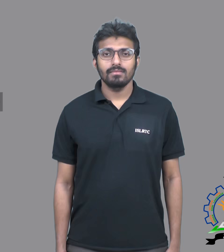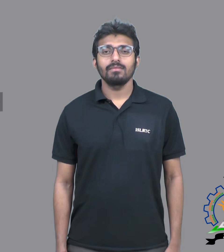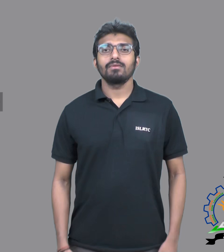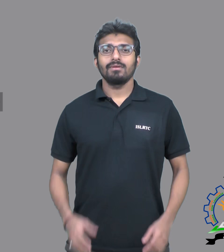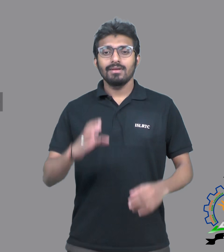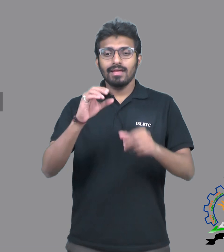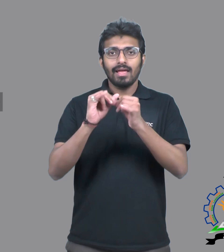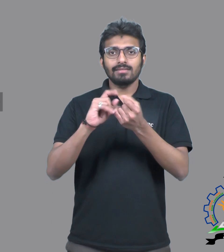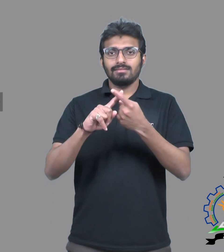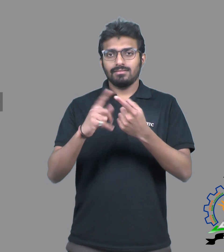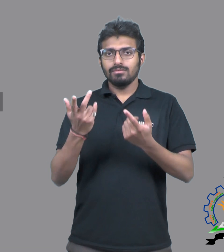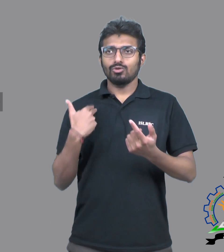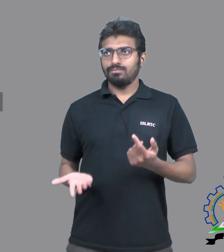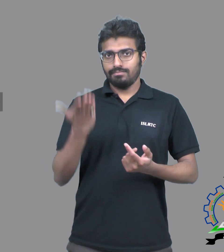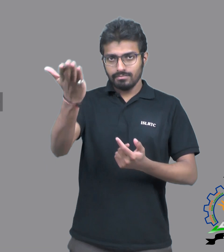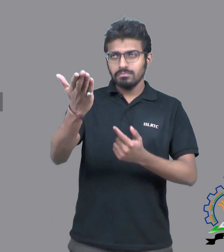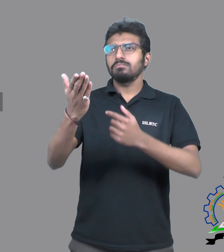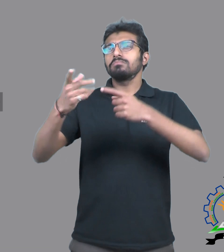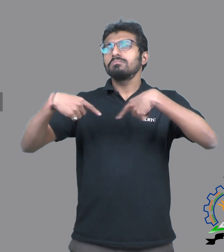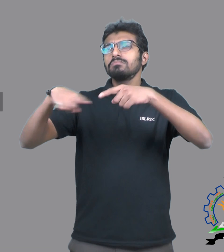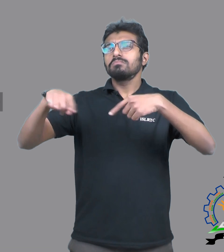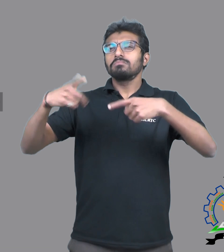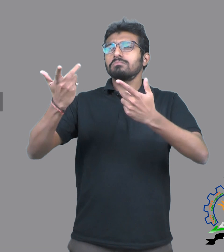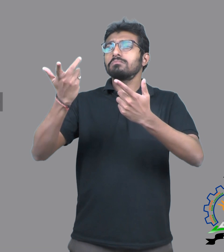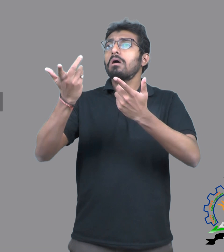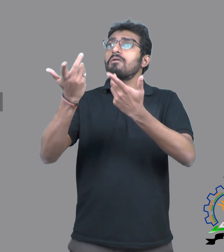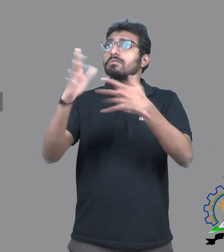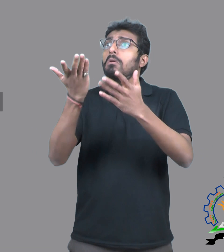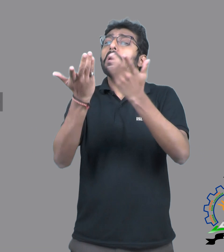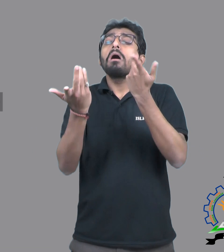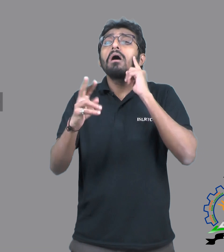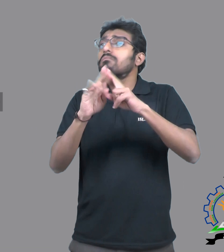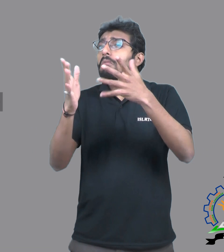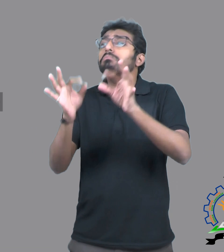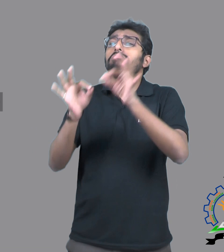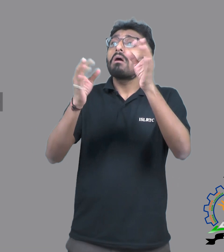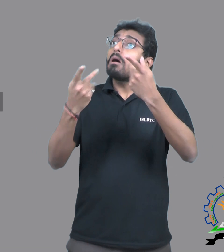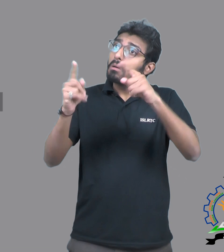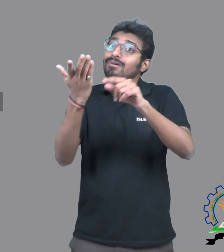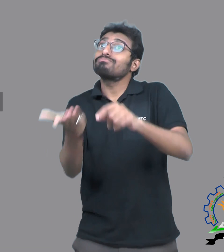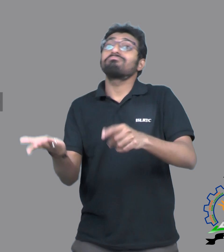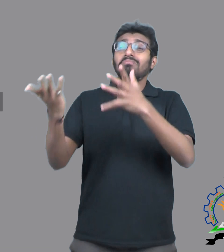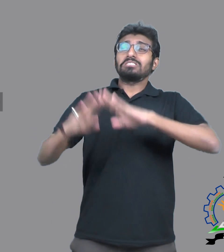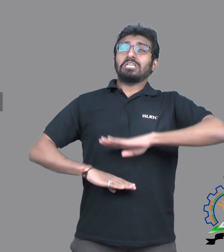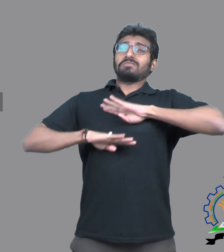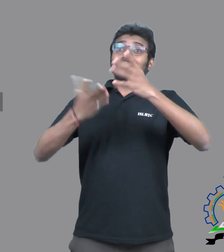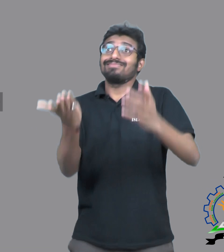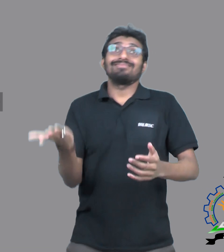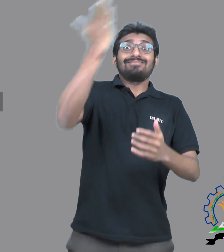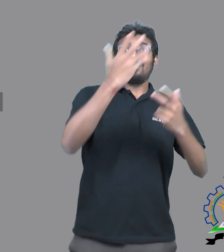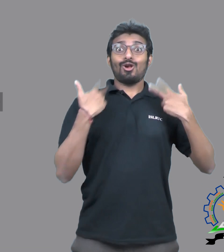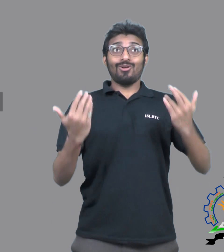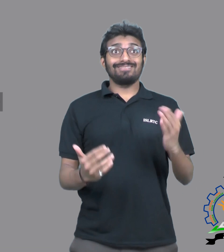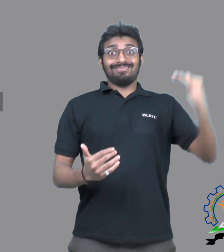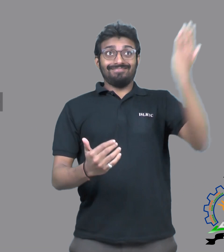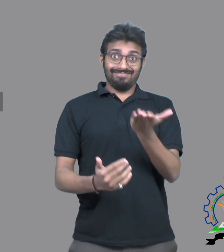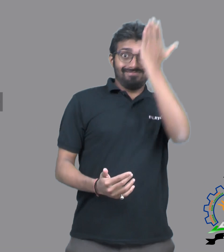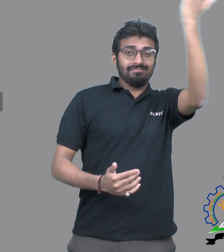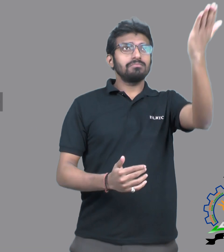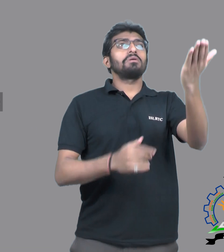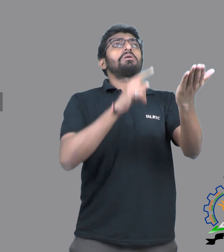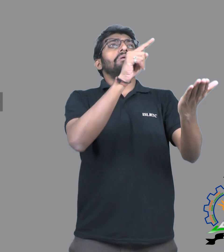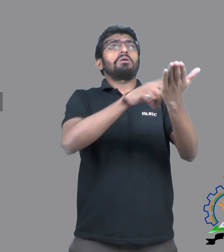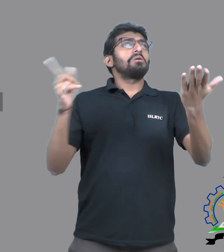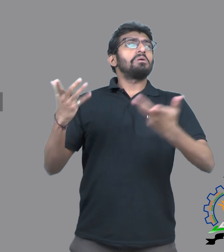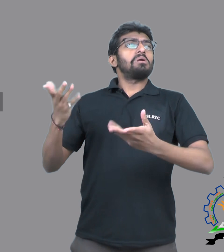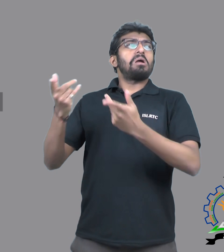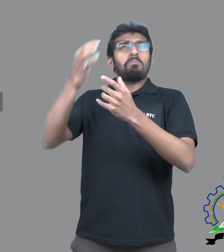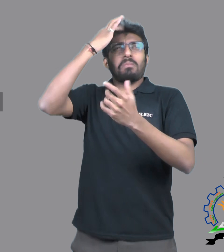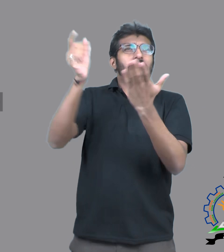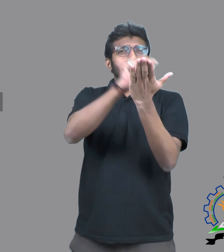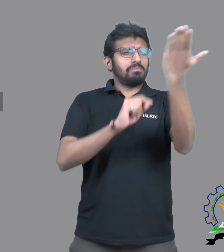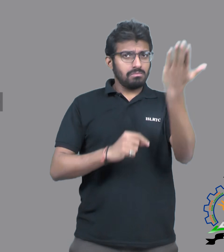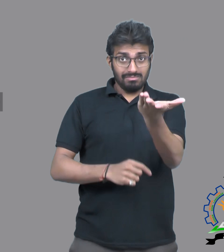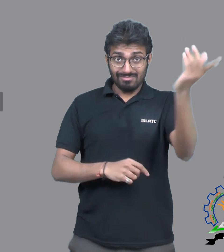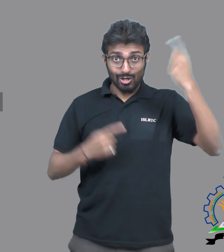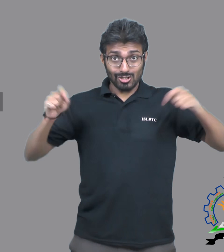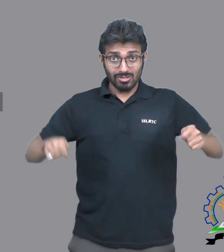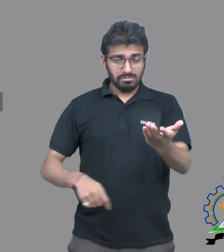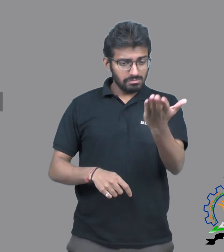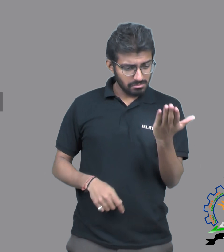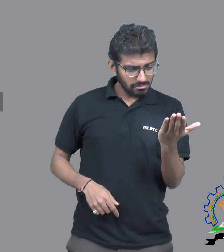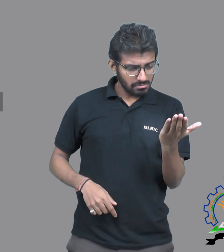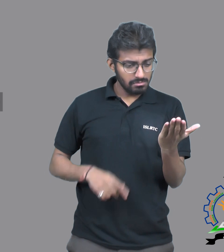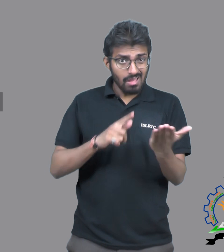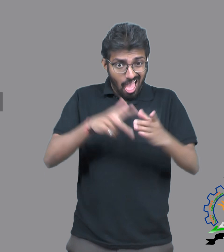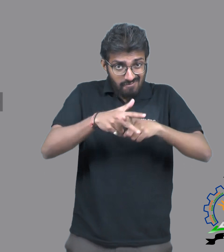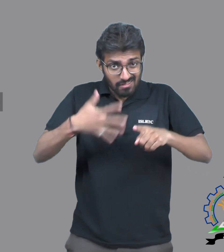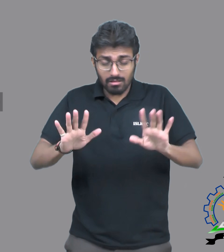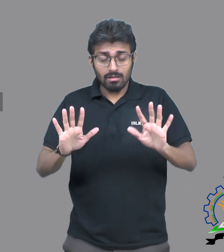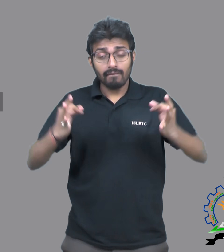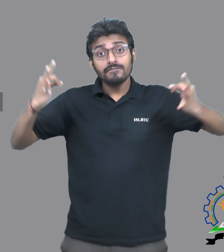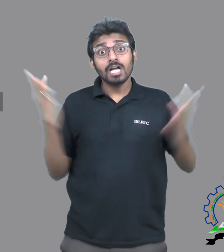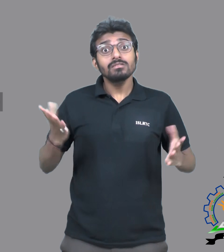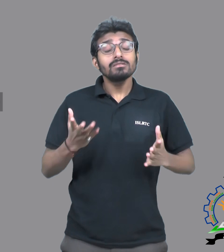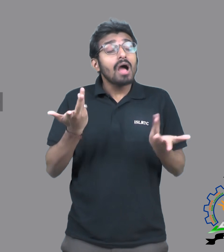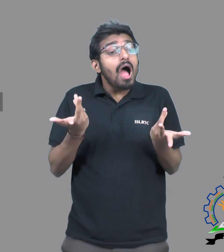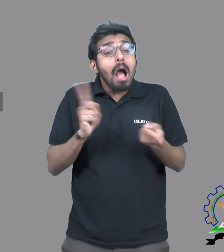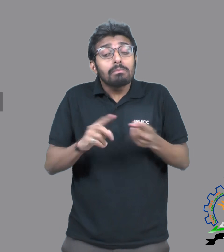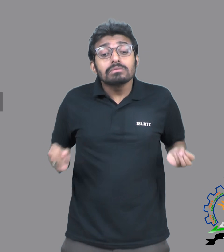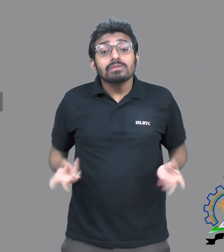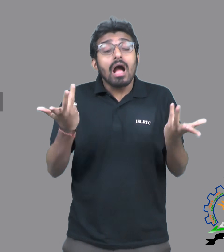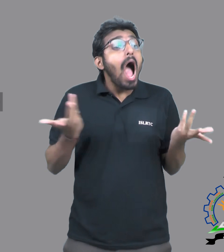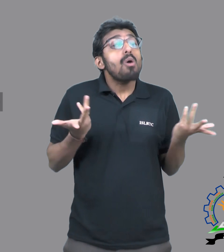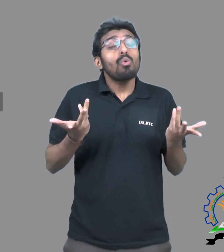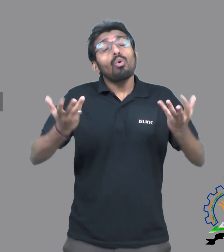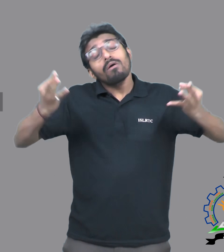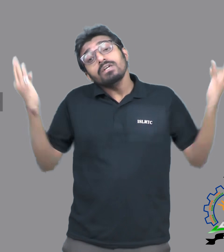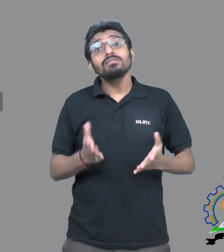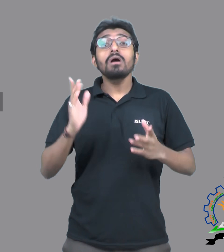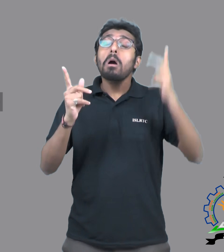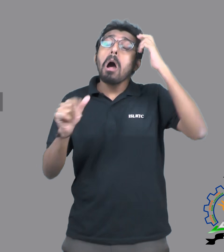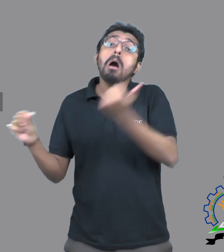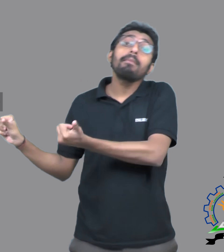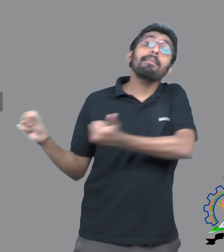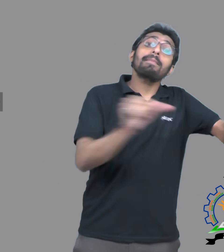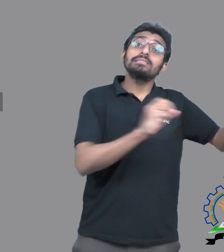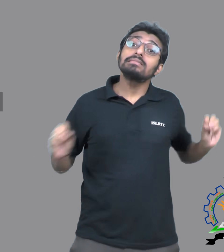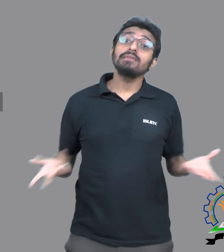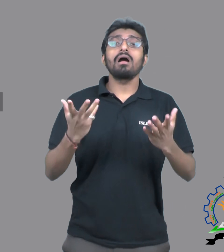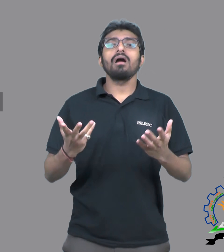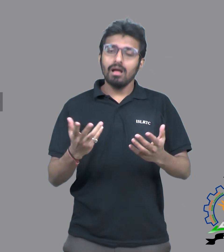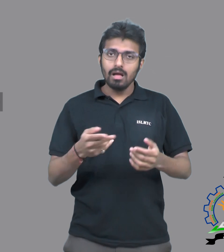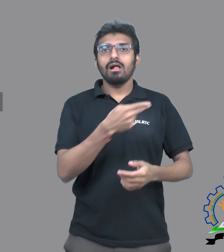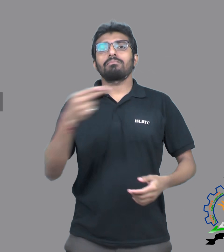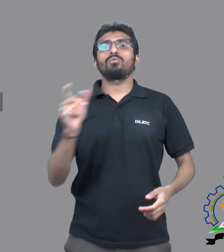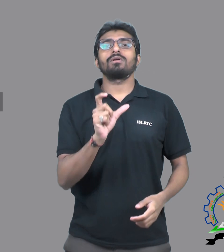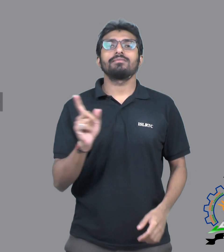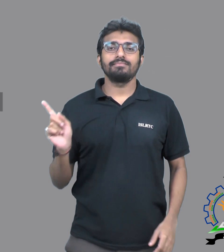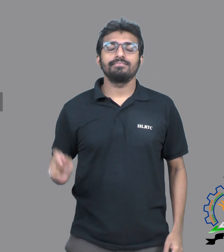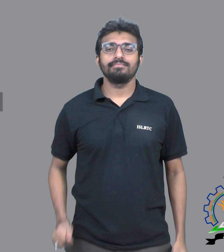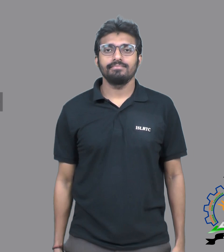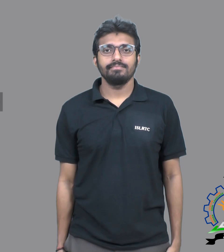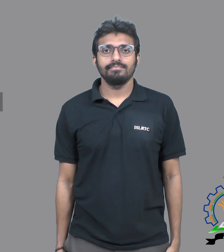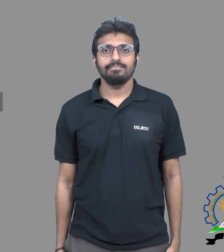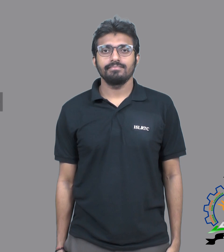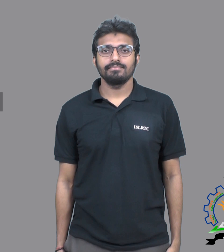Hearing De Novo